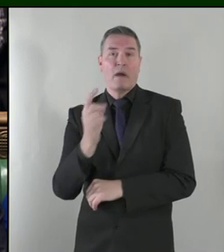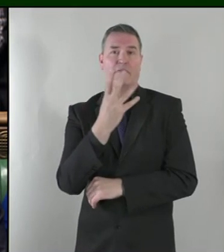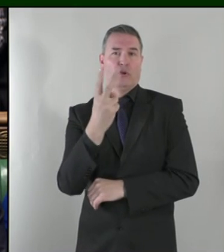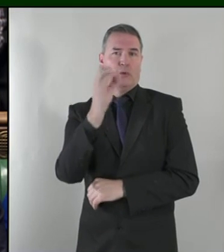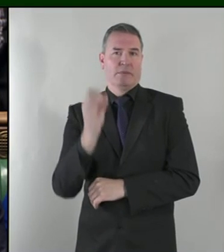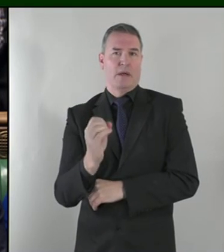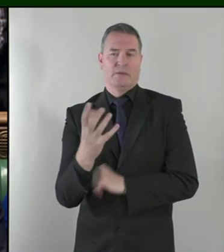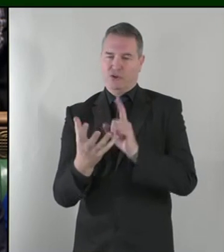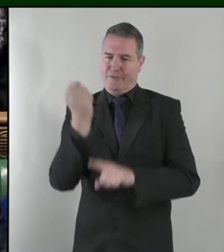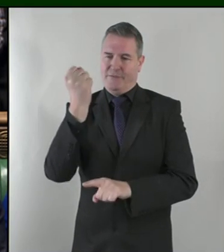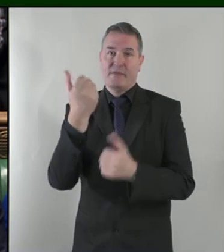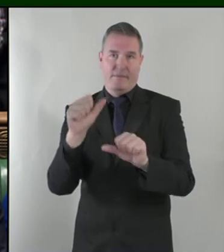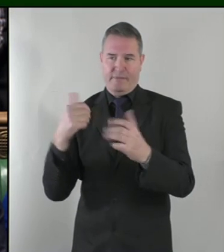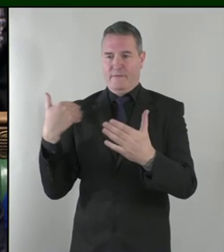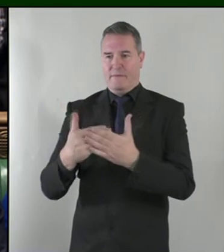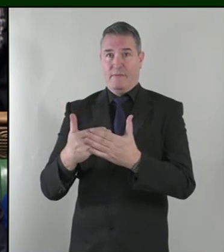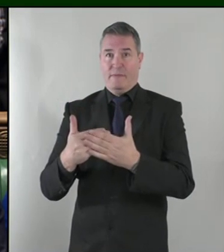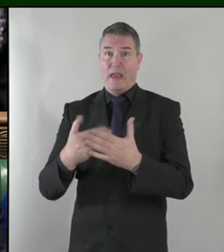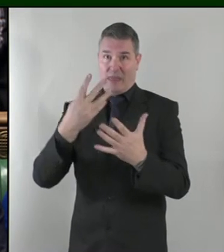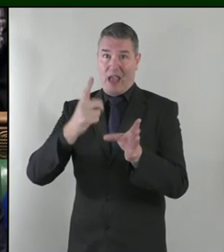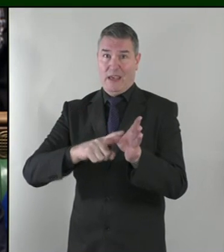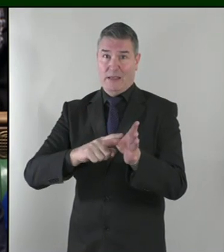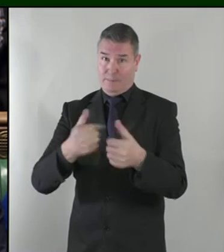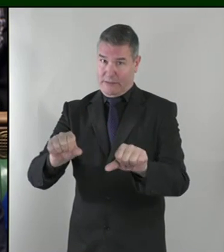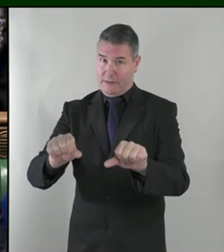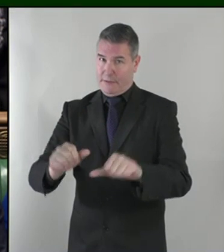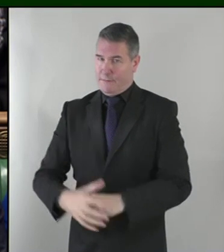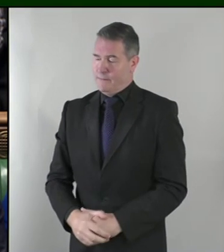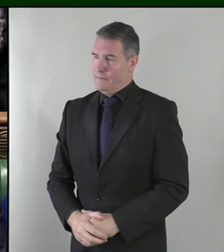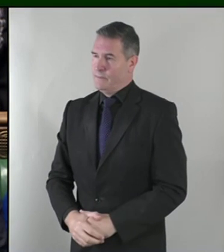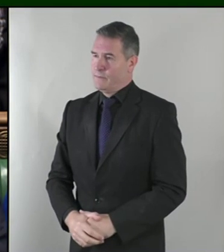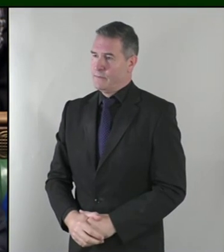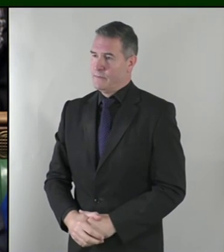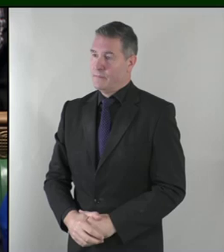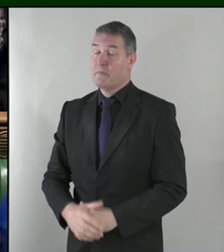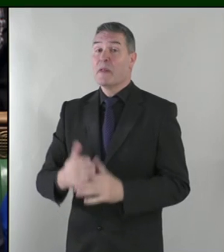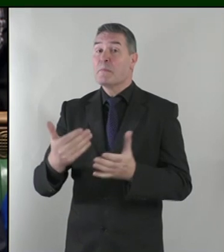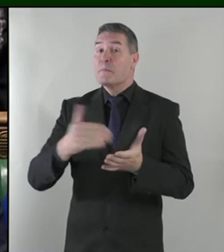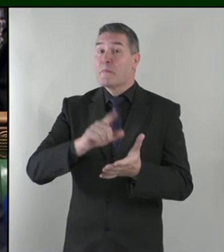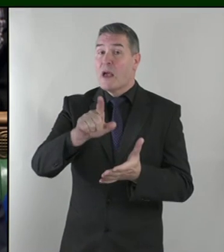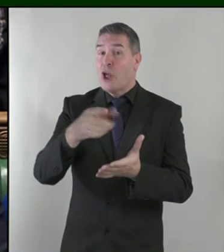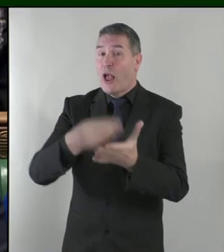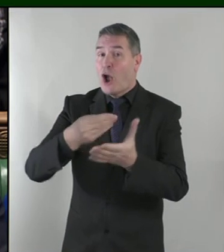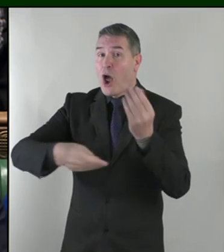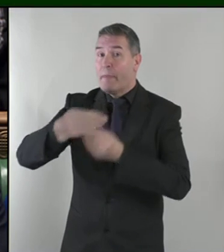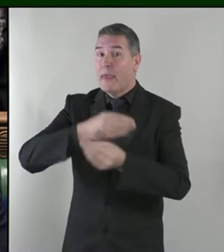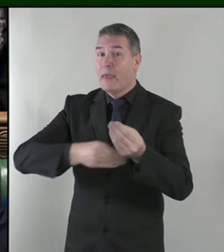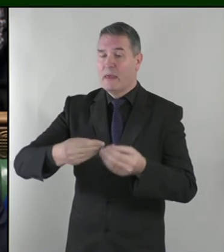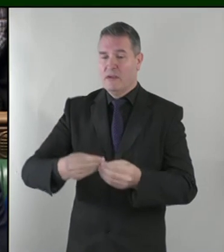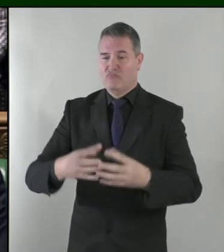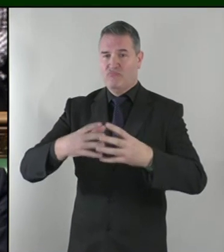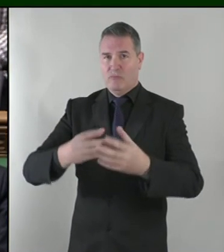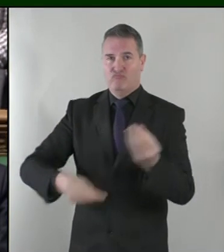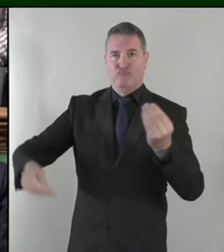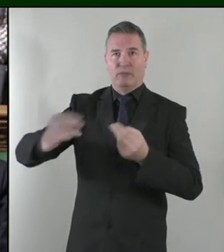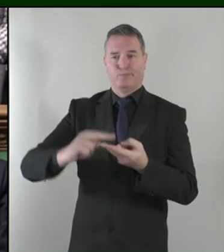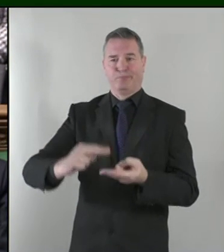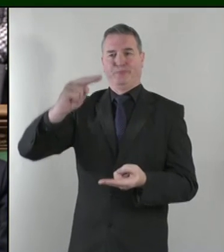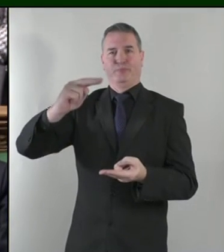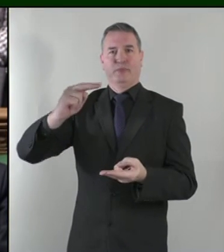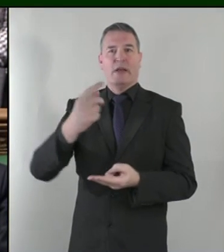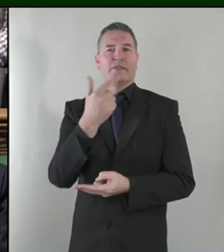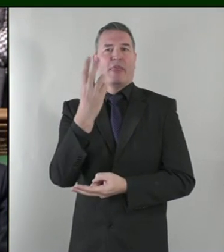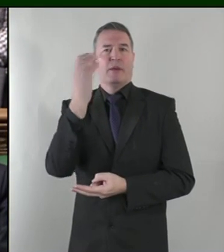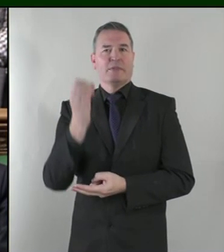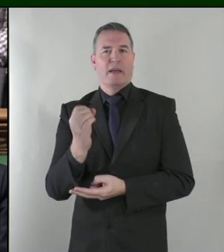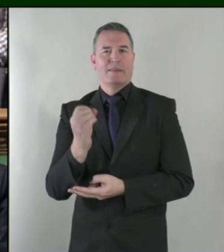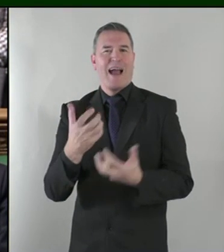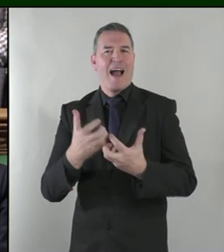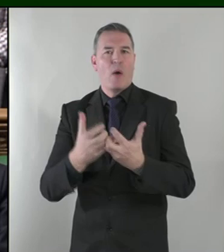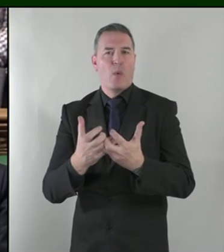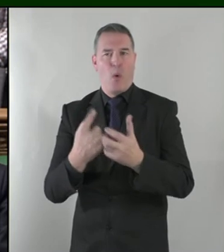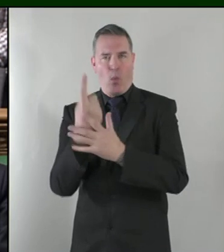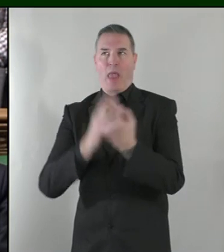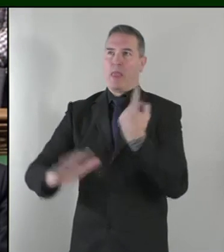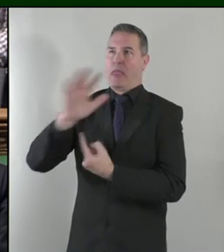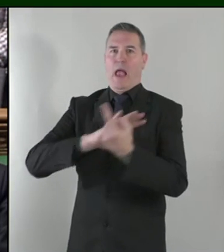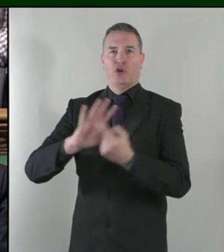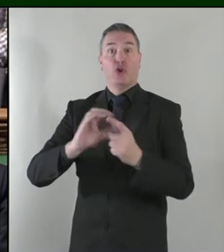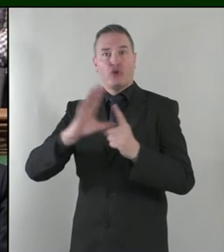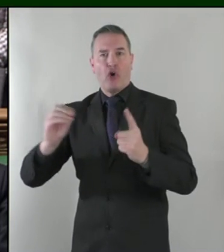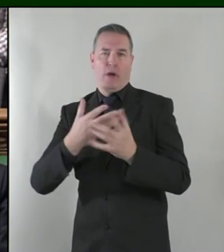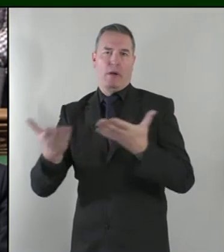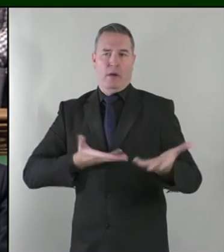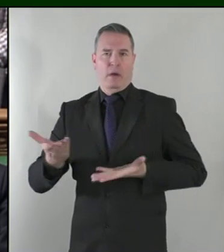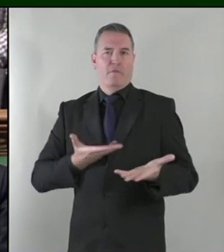That is an astonishing achievement, and at the same time, the economy has grown by 73%, thanks to free-market, dynamic, one nation Conservativism.